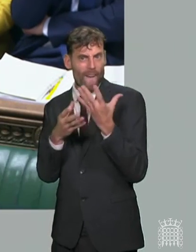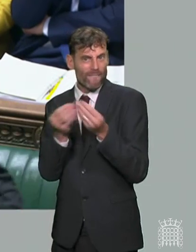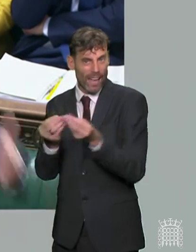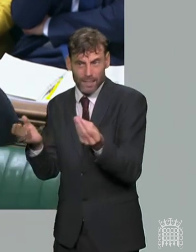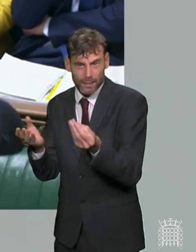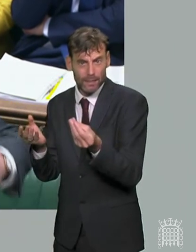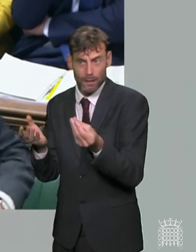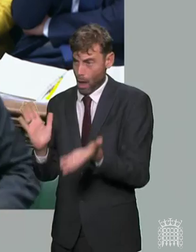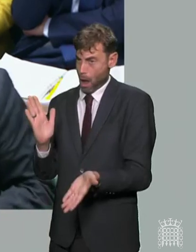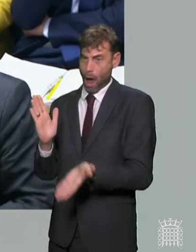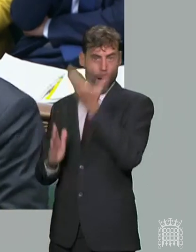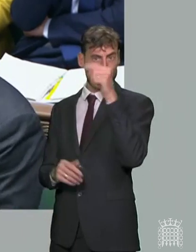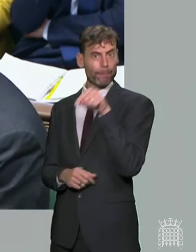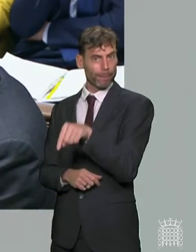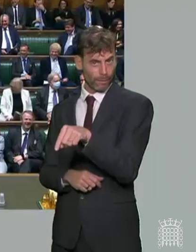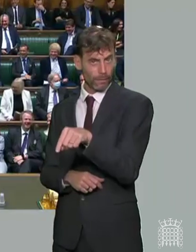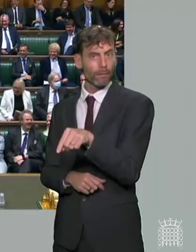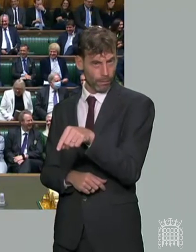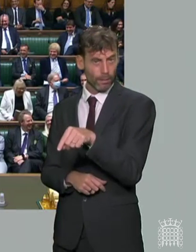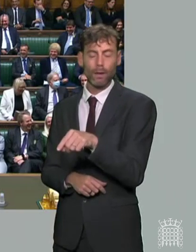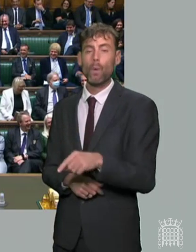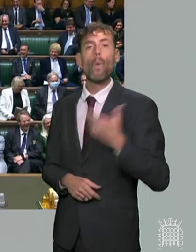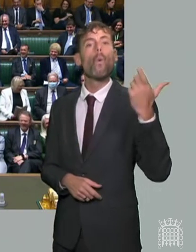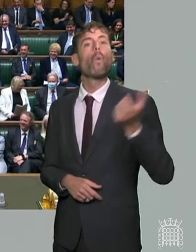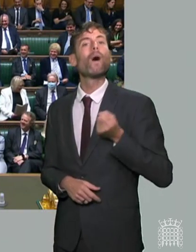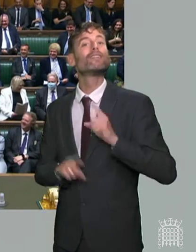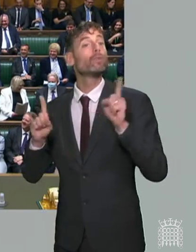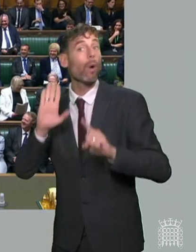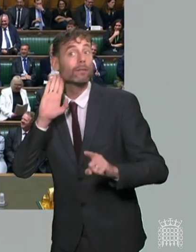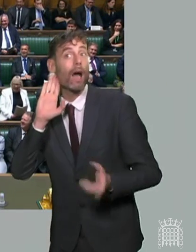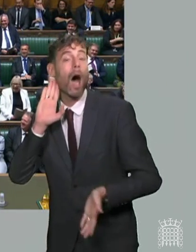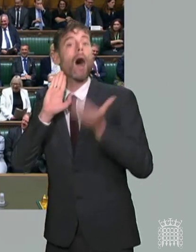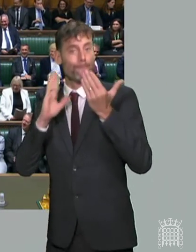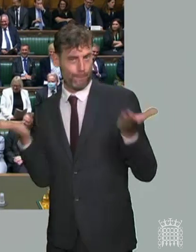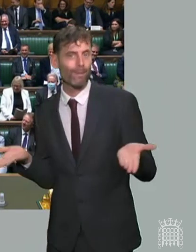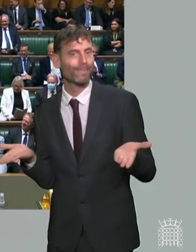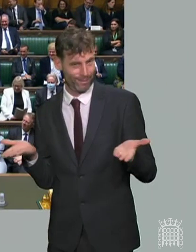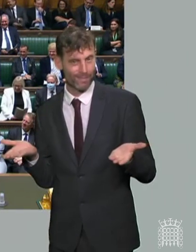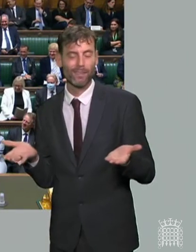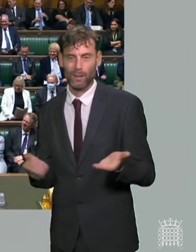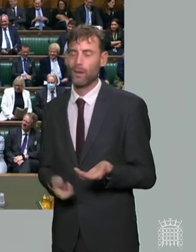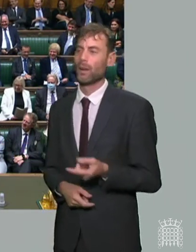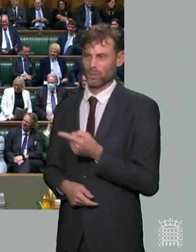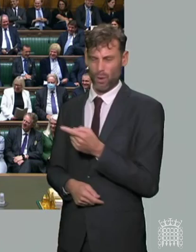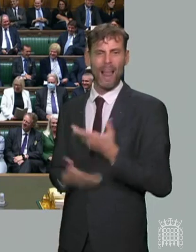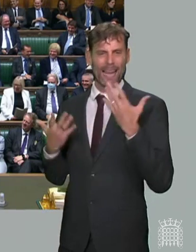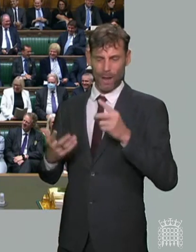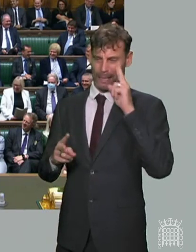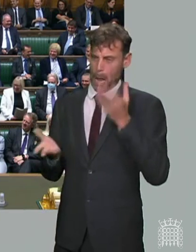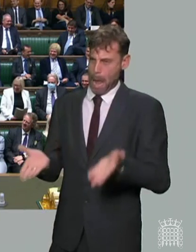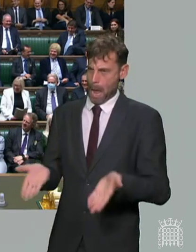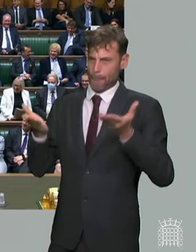And as for wages, they are up.